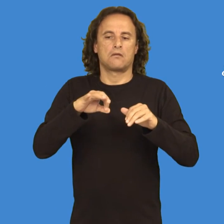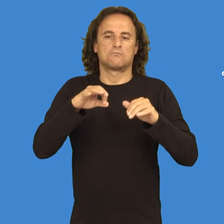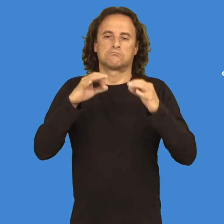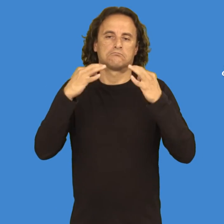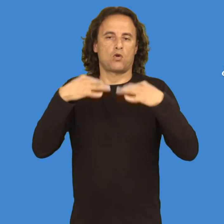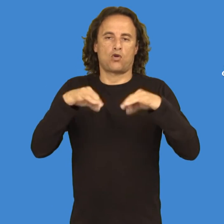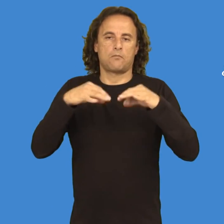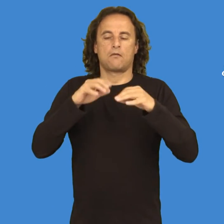normal